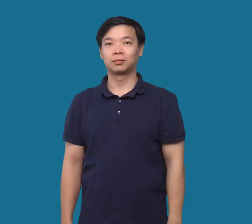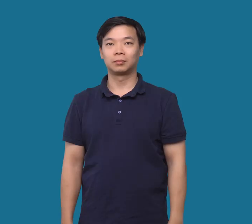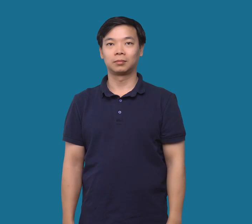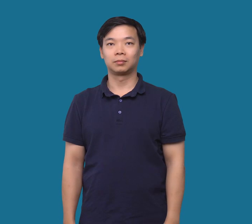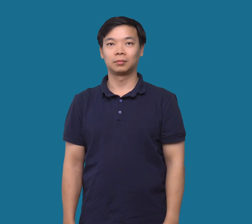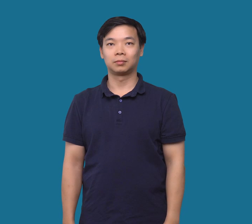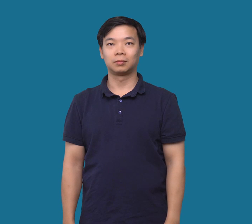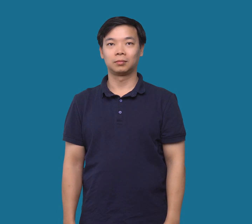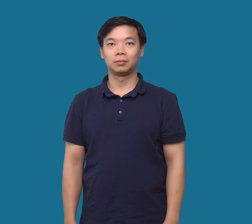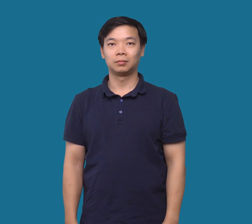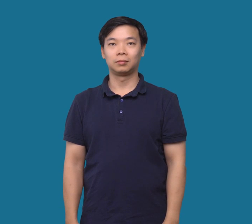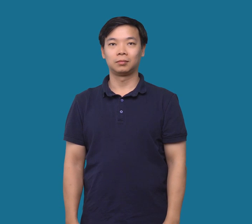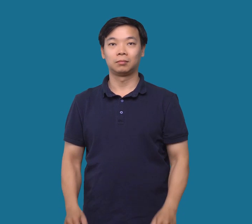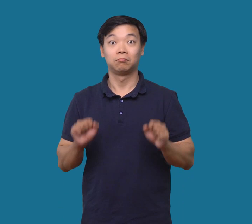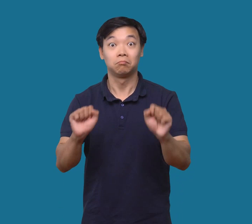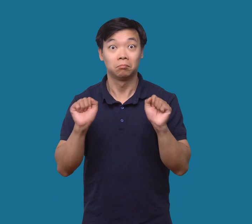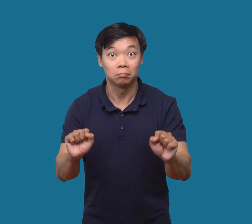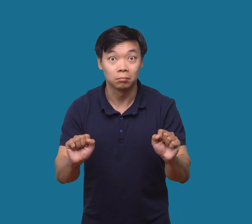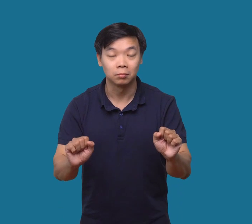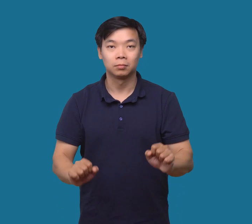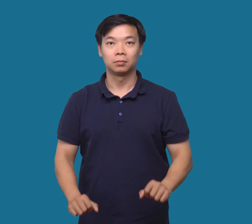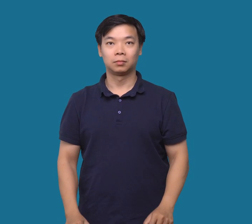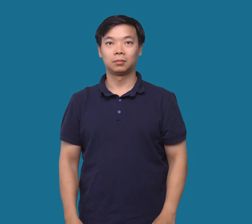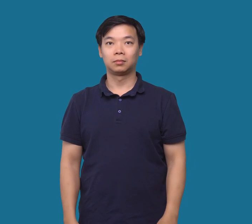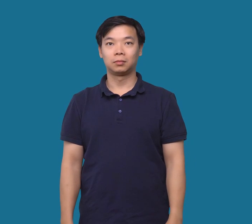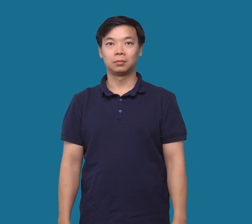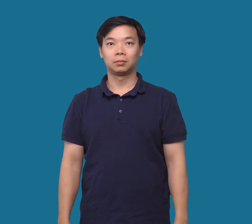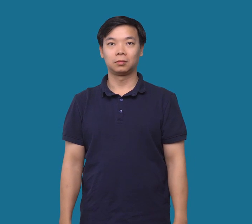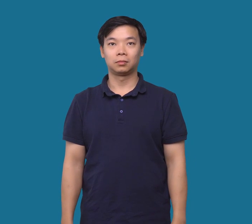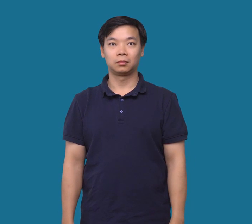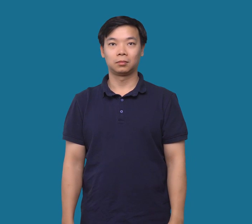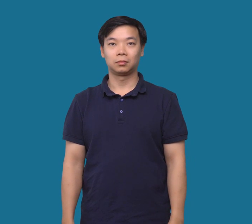vội vã